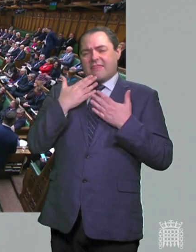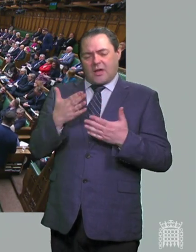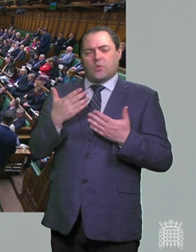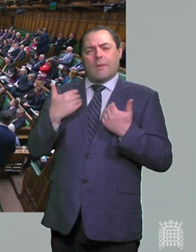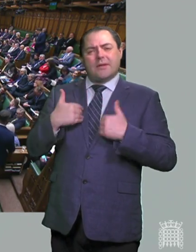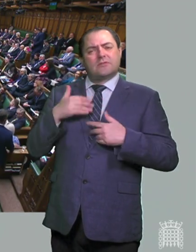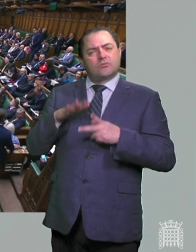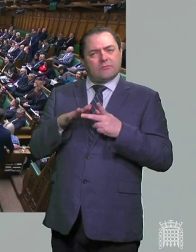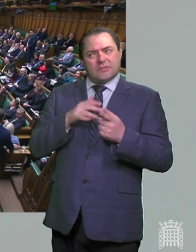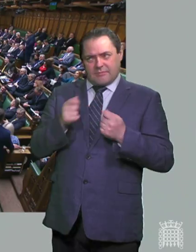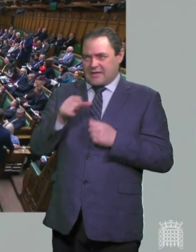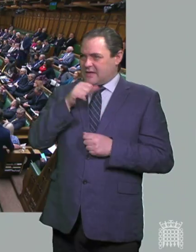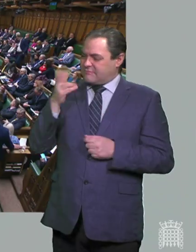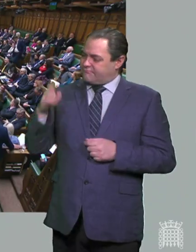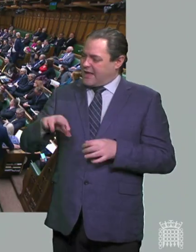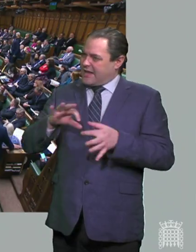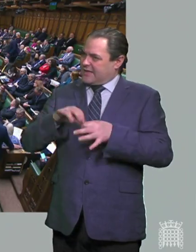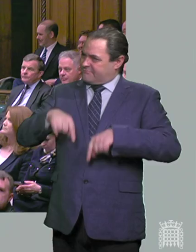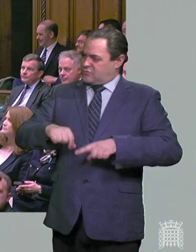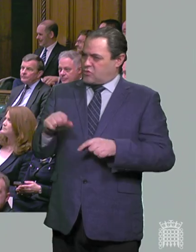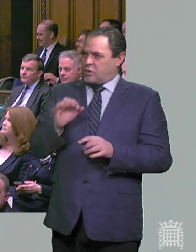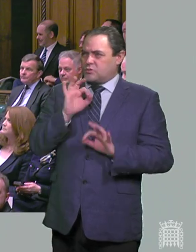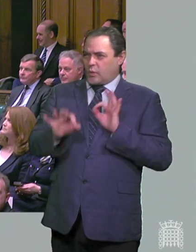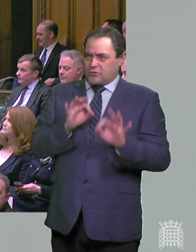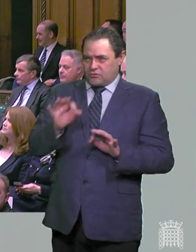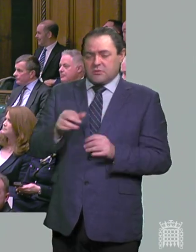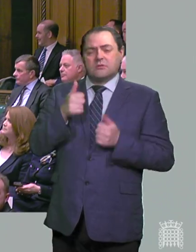It is fantastic to see you in the Chair for Scotland questions, Madam Deputy Speaker.